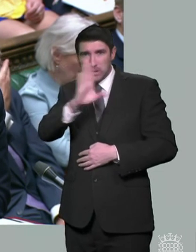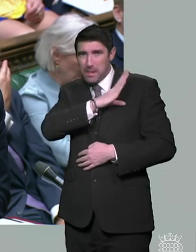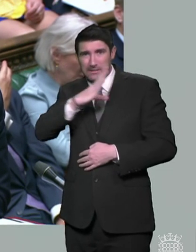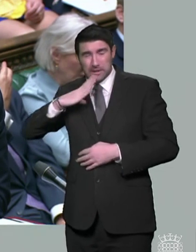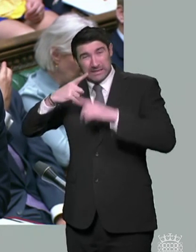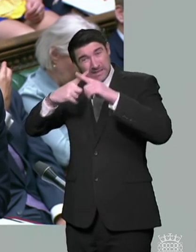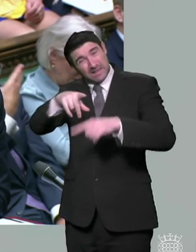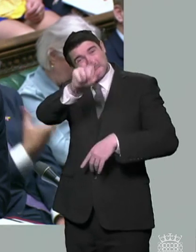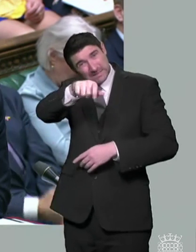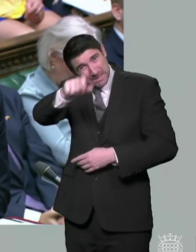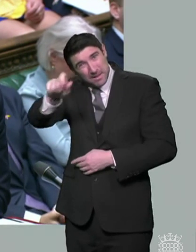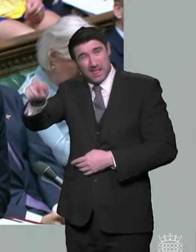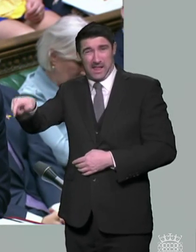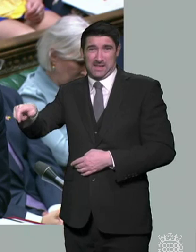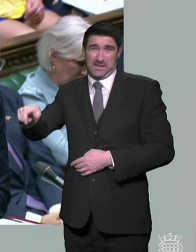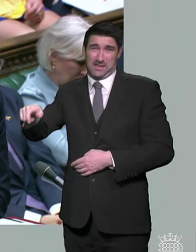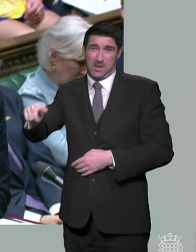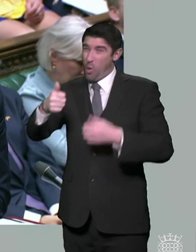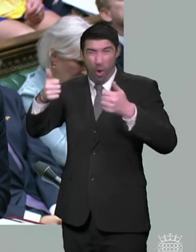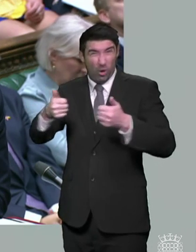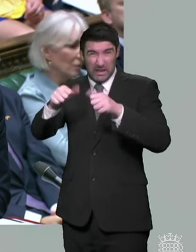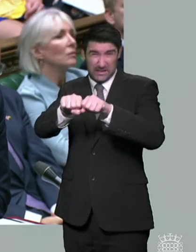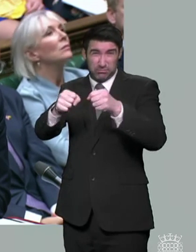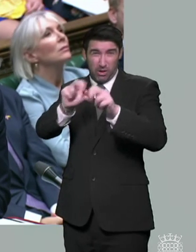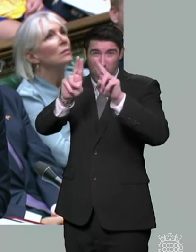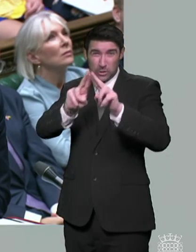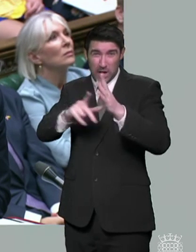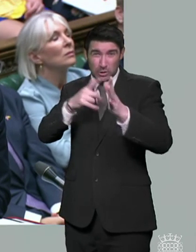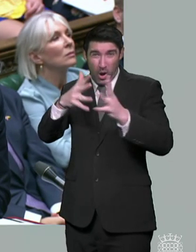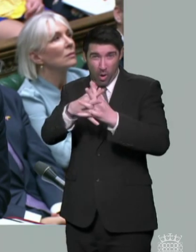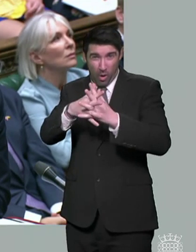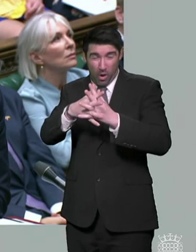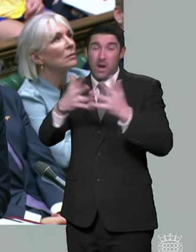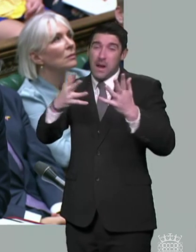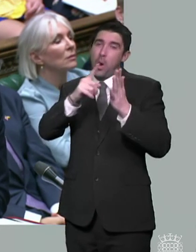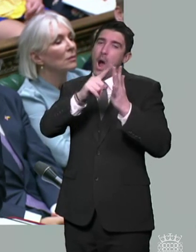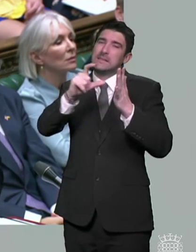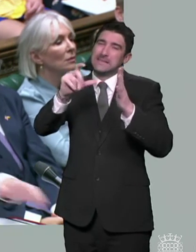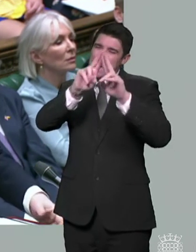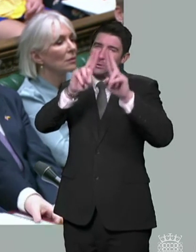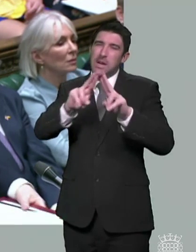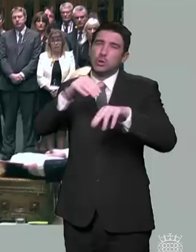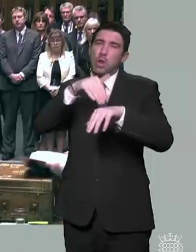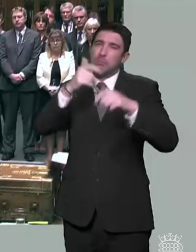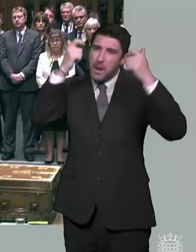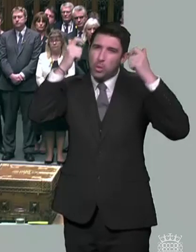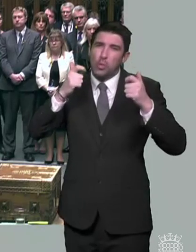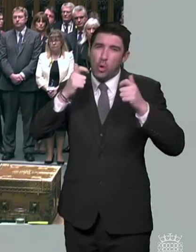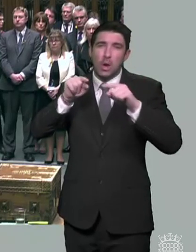I know that the ICC prosecutor is already investigating, and I am sure that the whole House will support that.